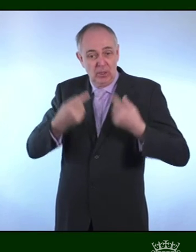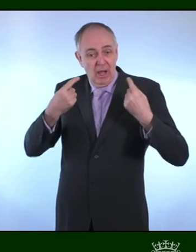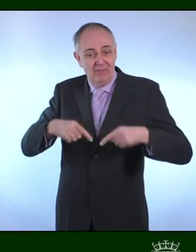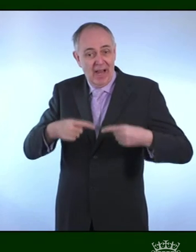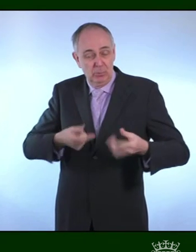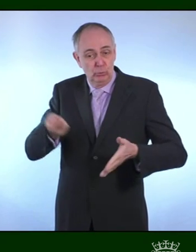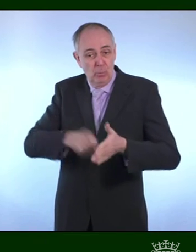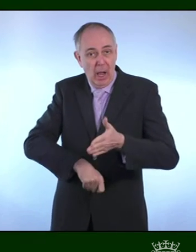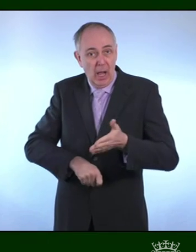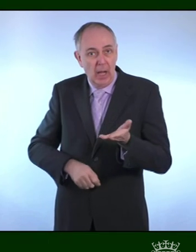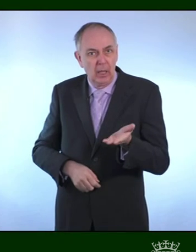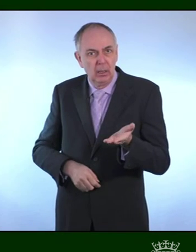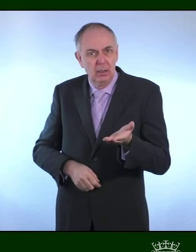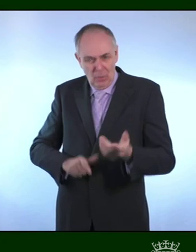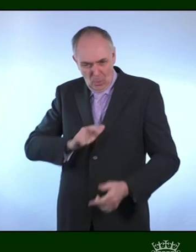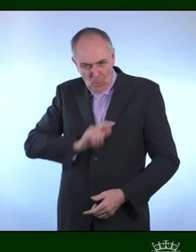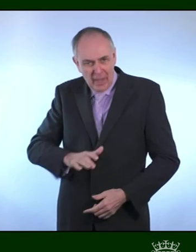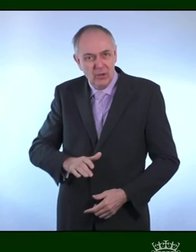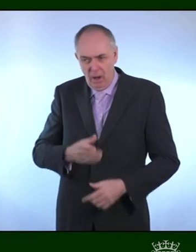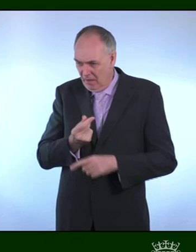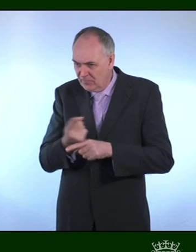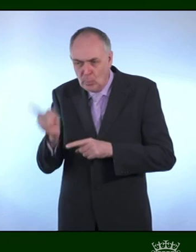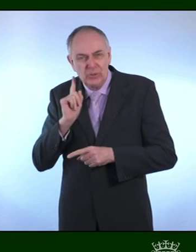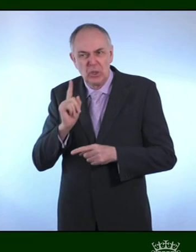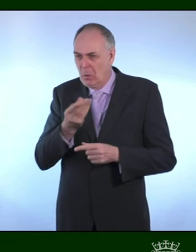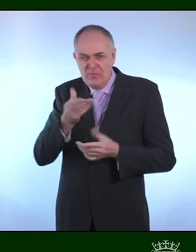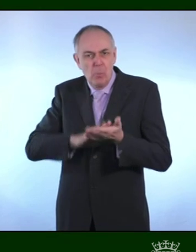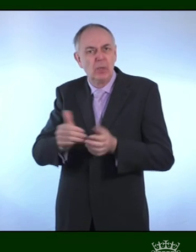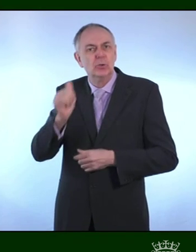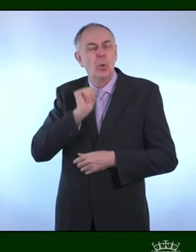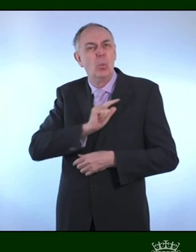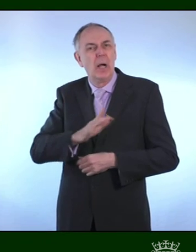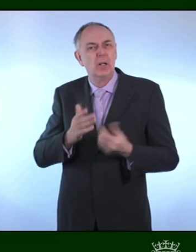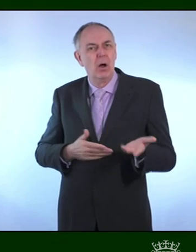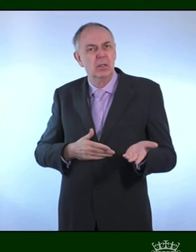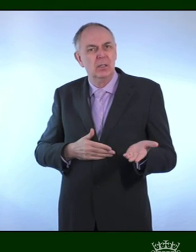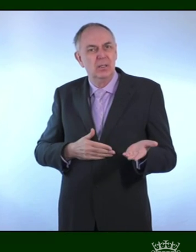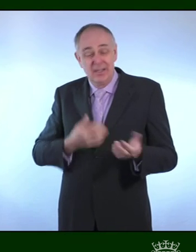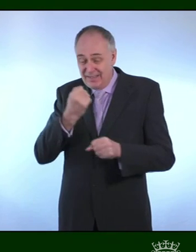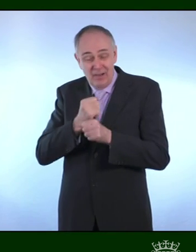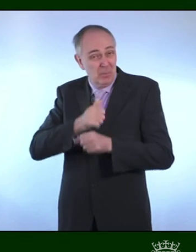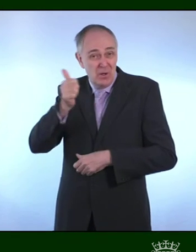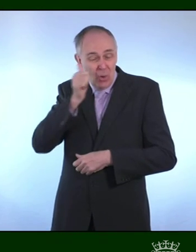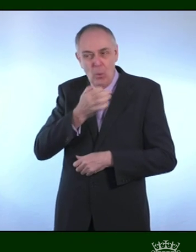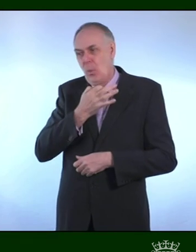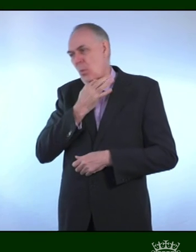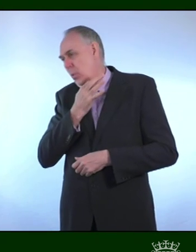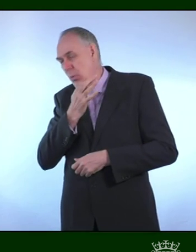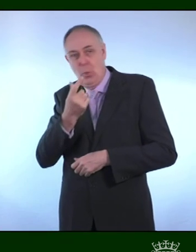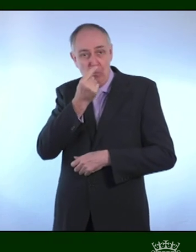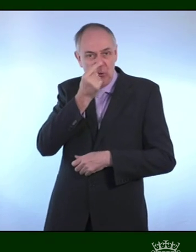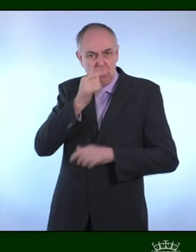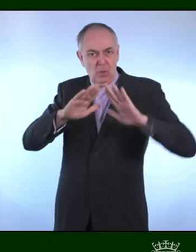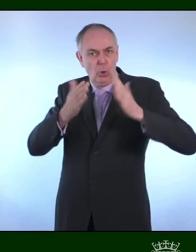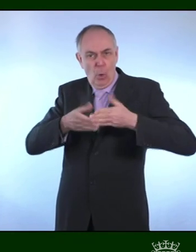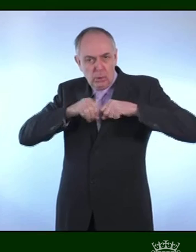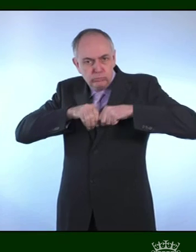Why was that not done weeks ago, if not months ago, when the Government were first warned about the threat of a global pandemic?